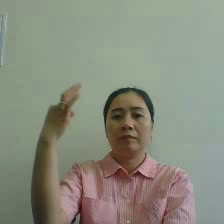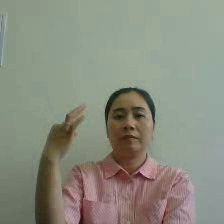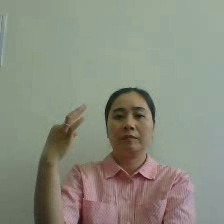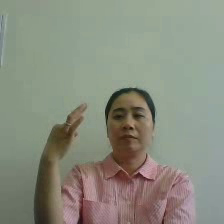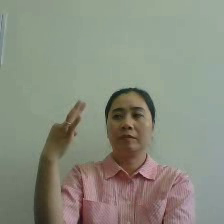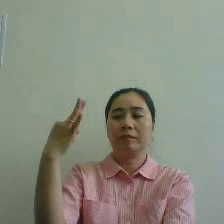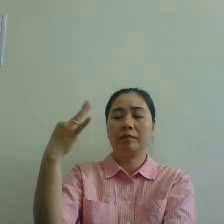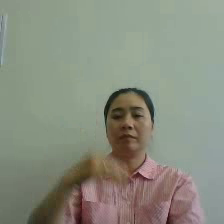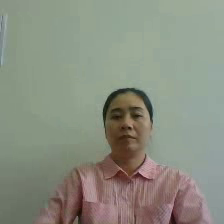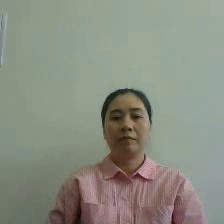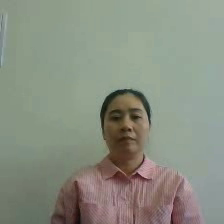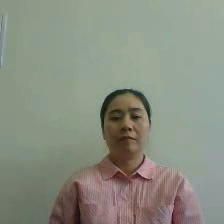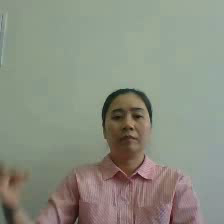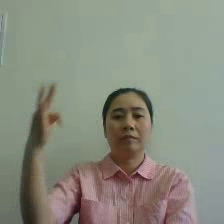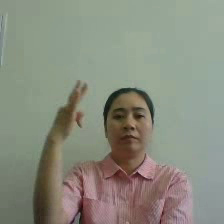Trưa